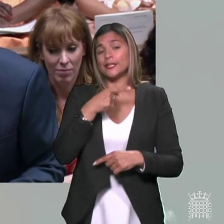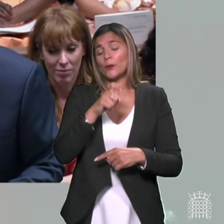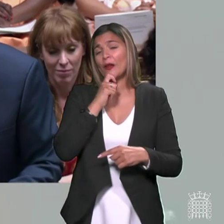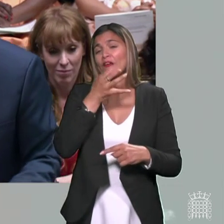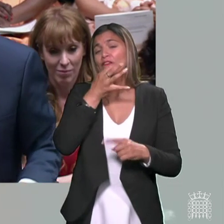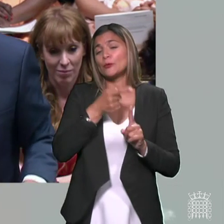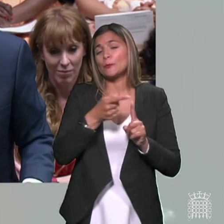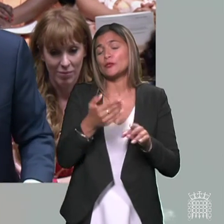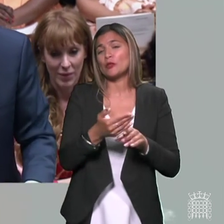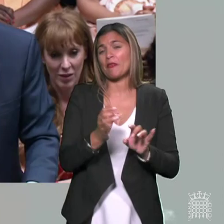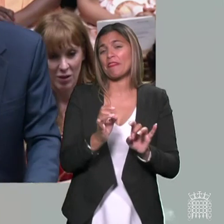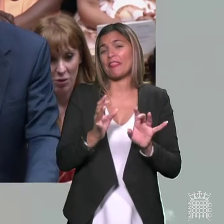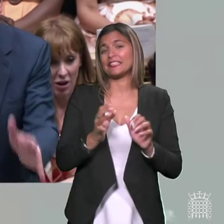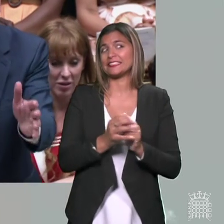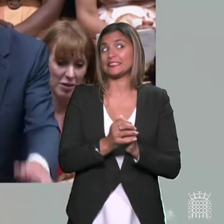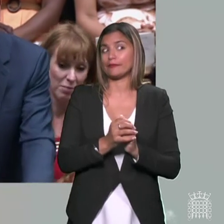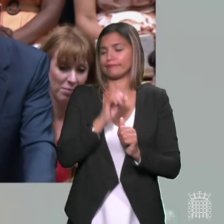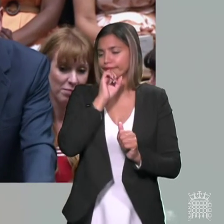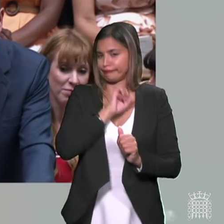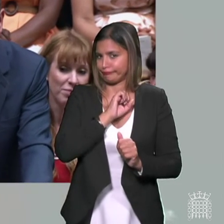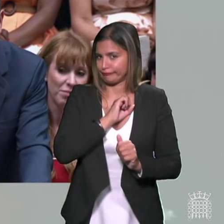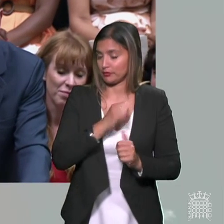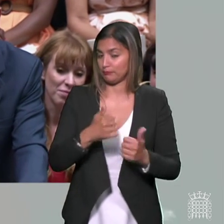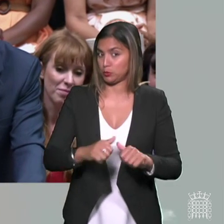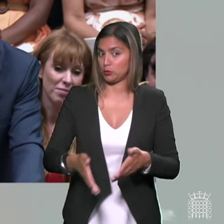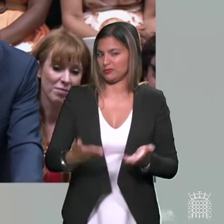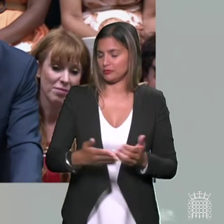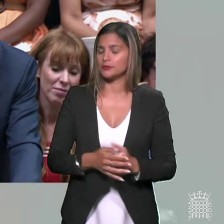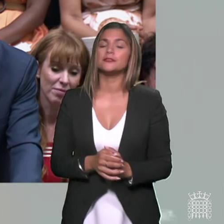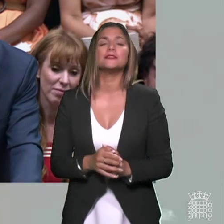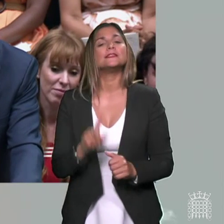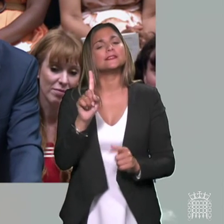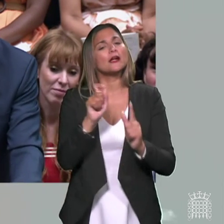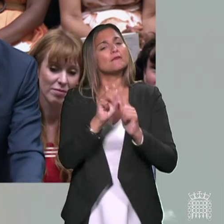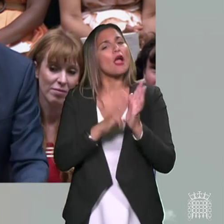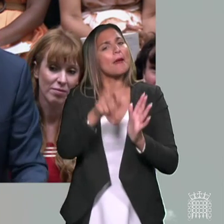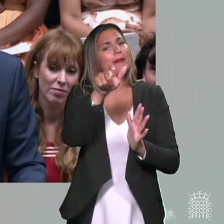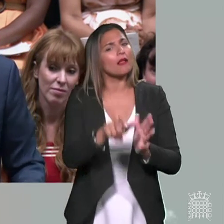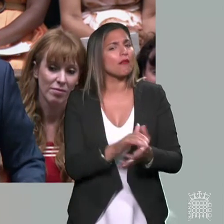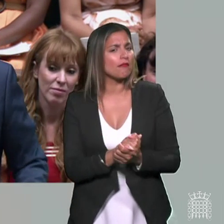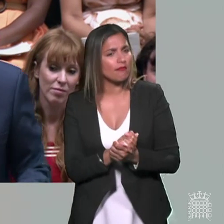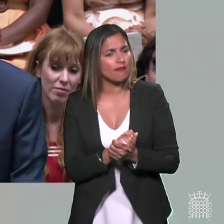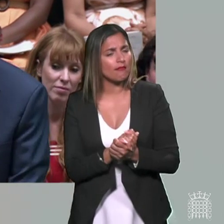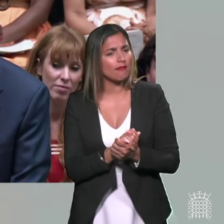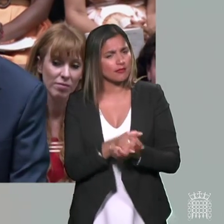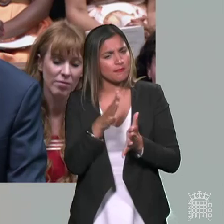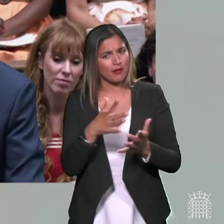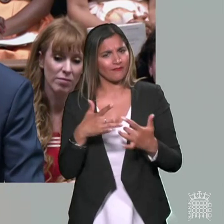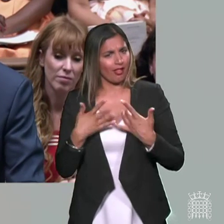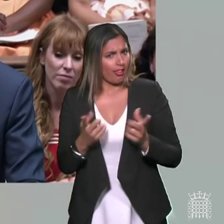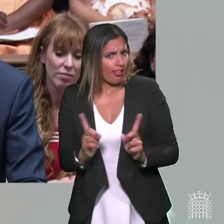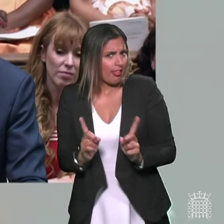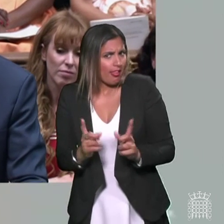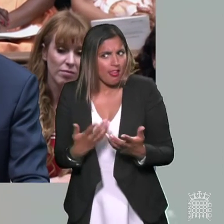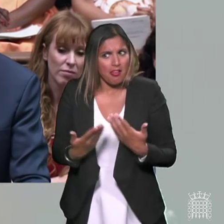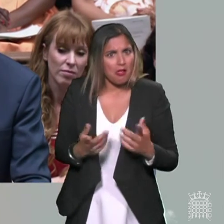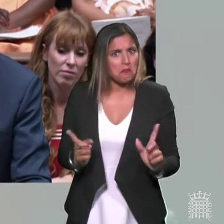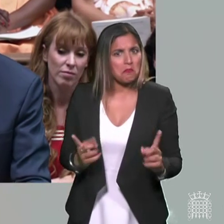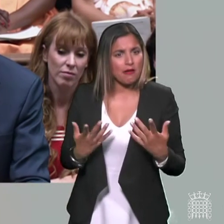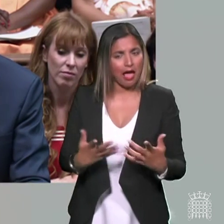The Prime Minister must be feeling demob happy since he was pushed out of office.